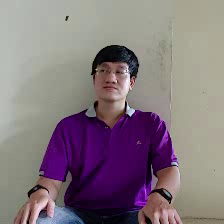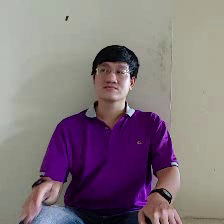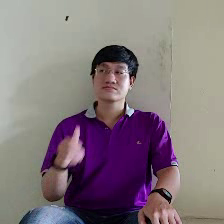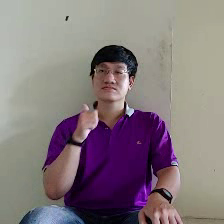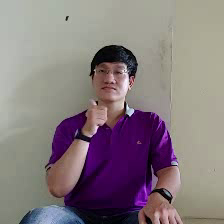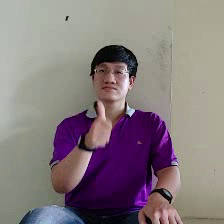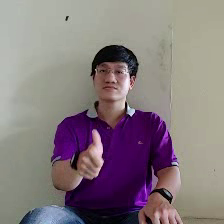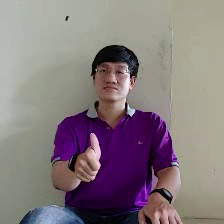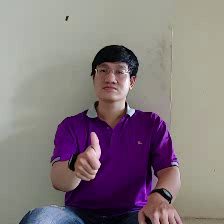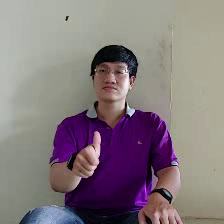Thích